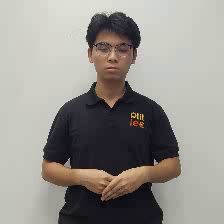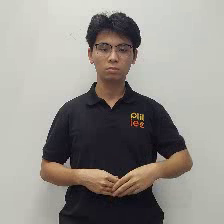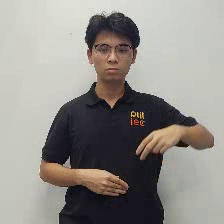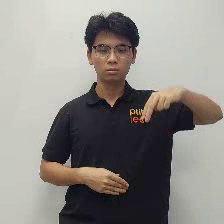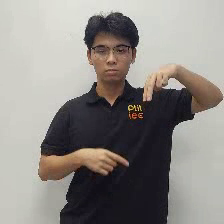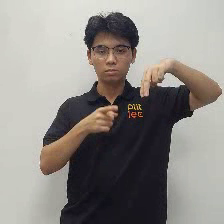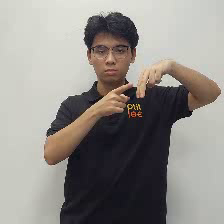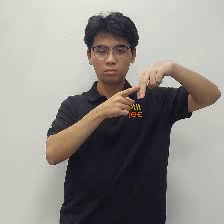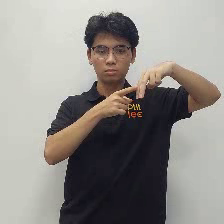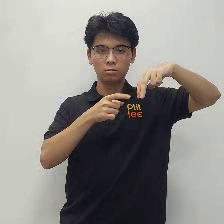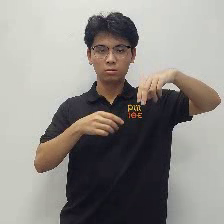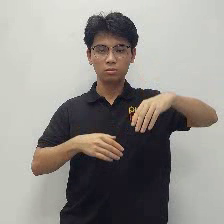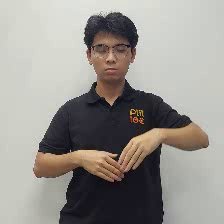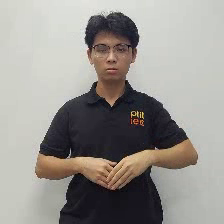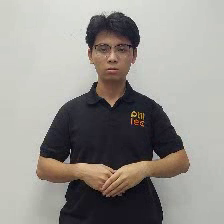Chân